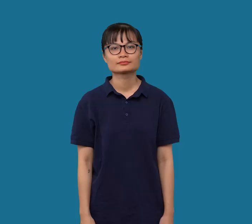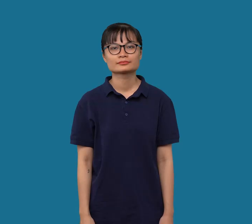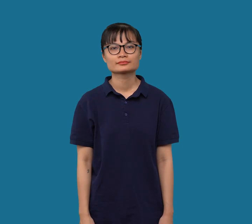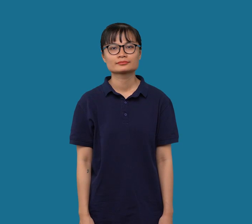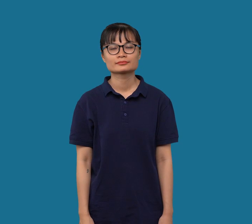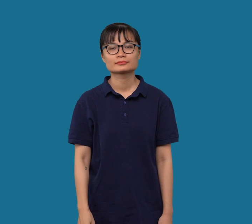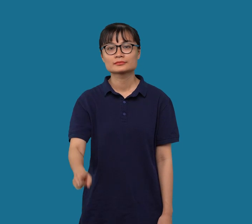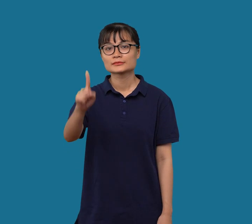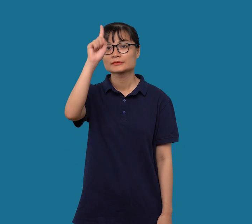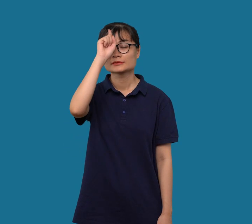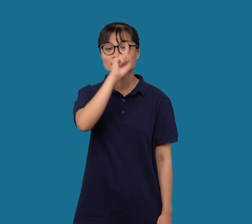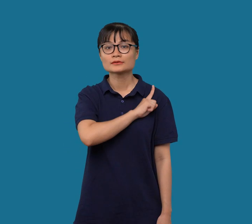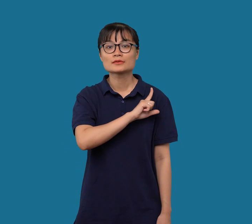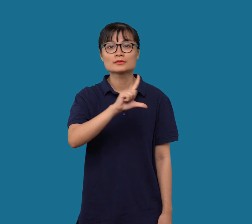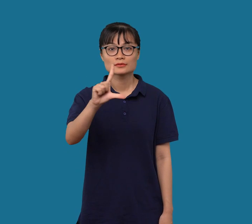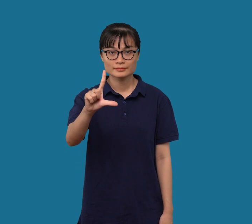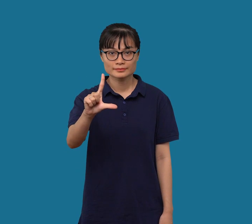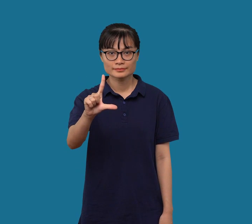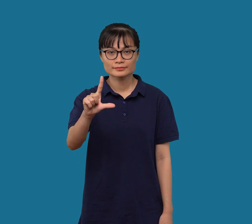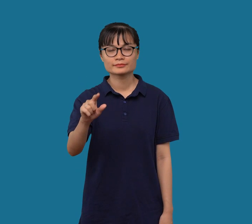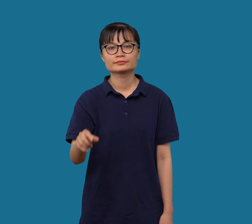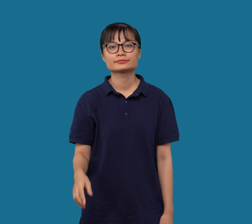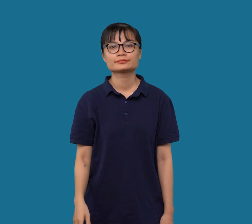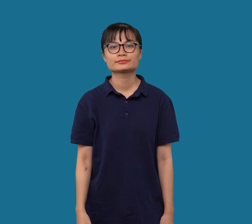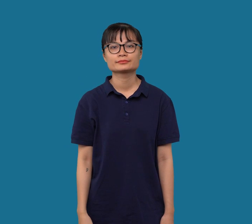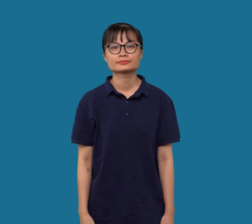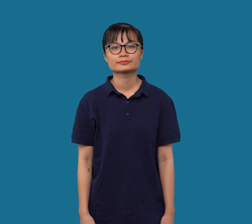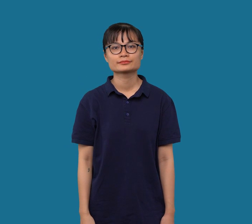tự lập